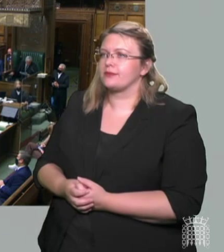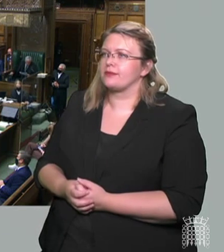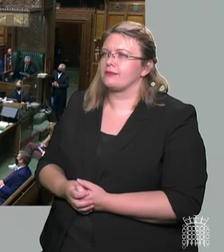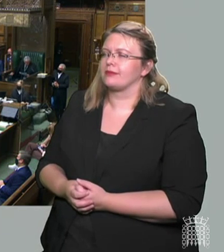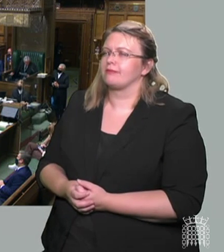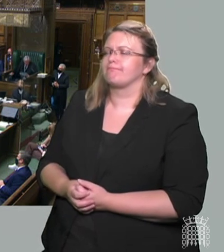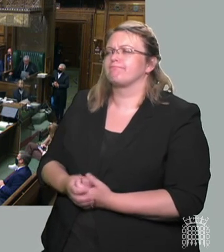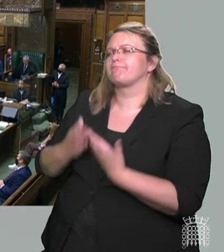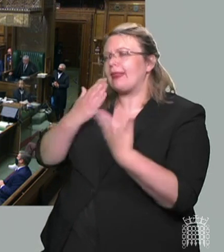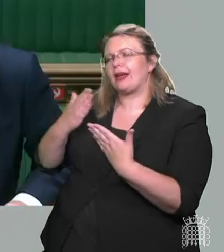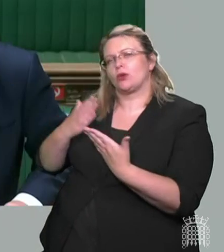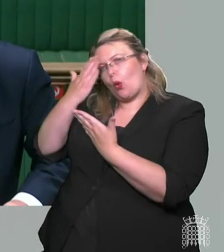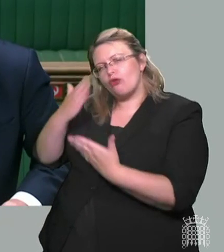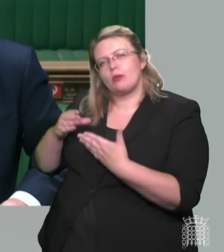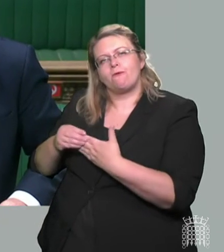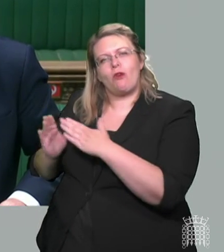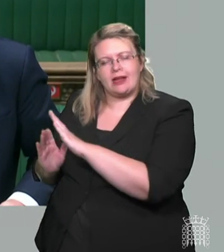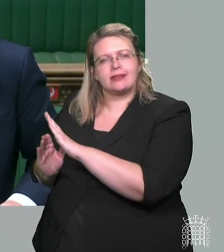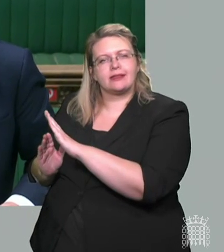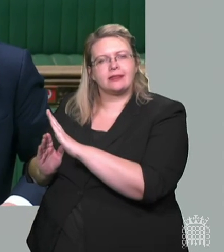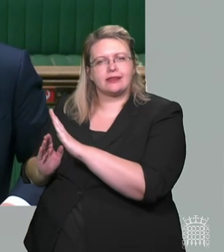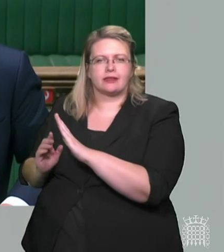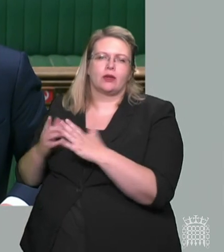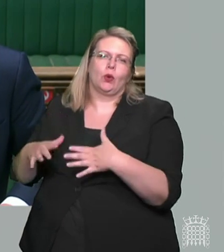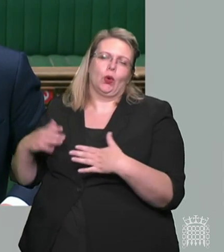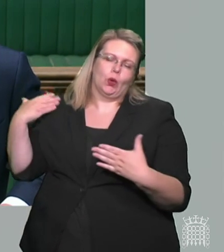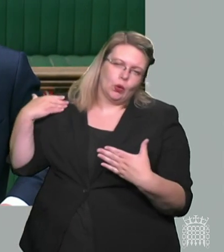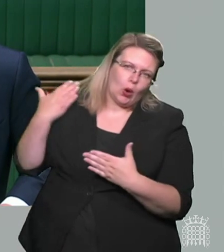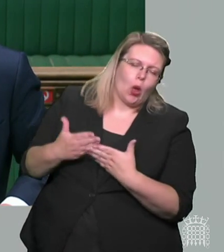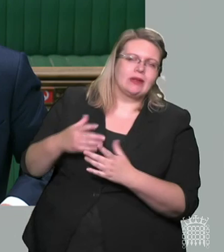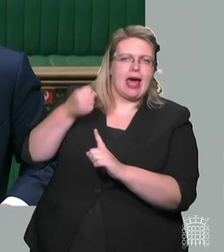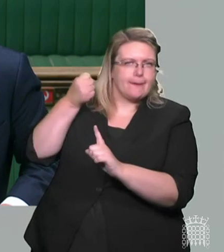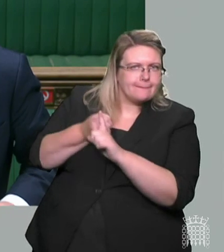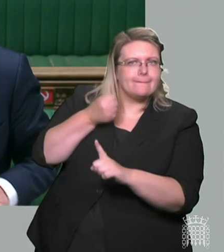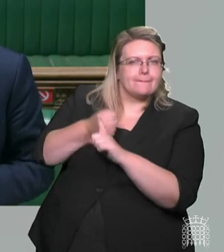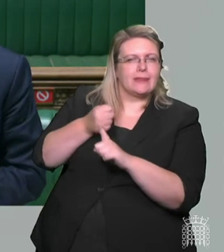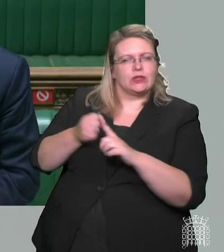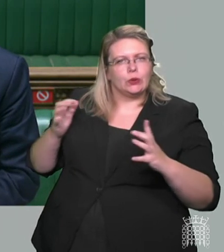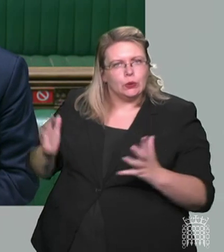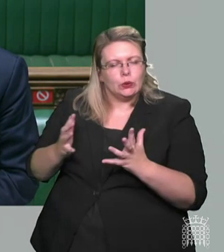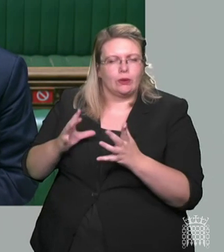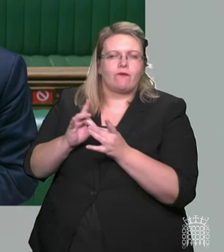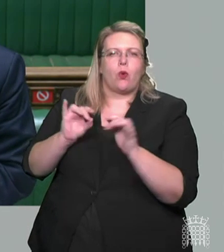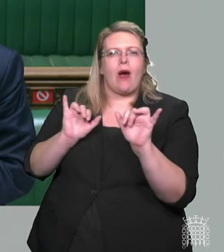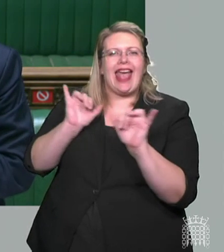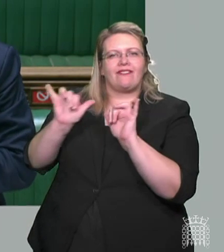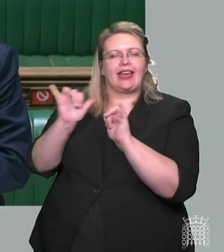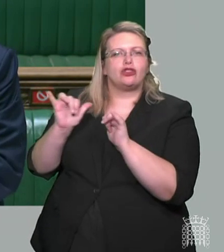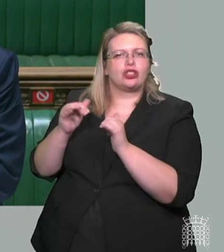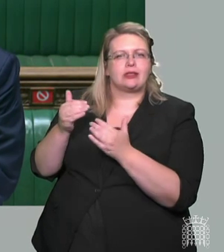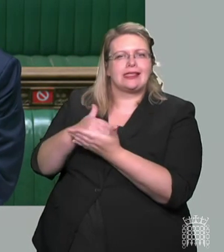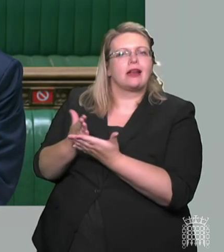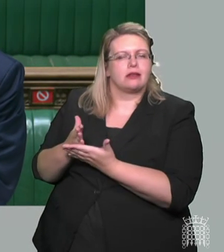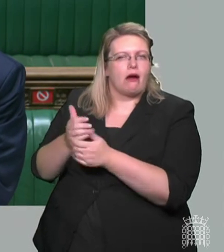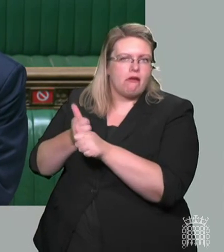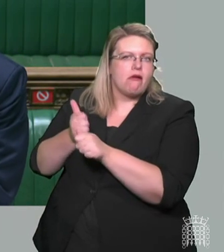I congratulate my honourable Friend on his long-standing and justified campaign for the aviation sector.